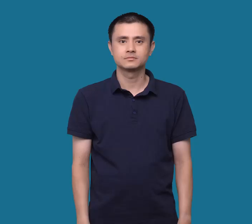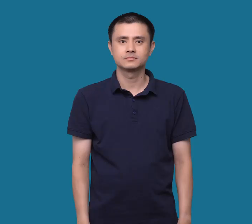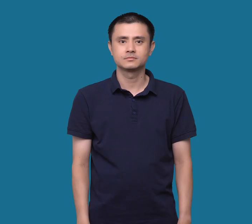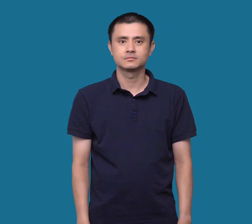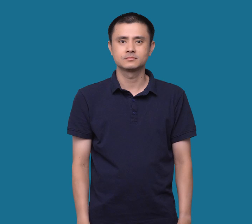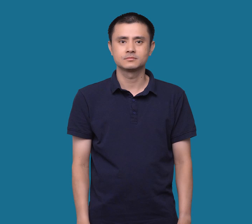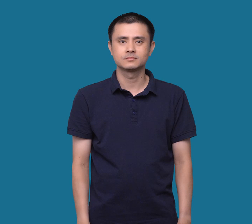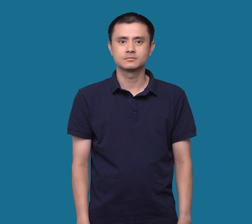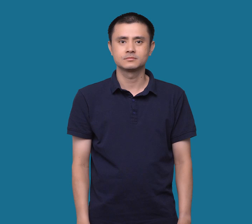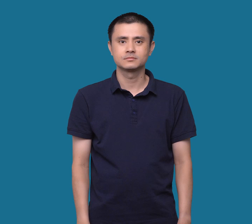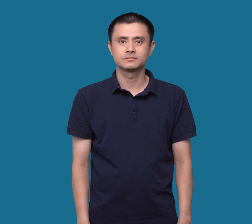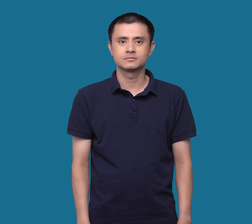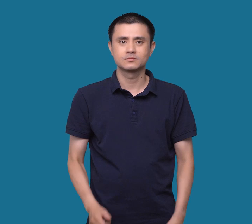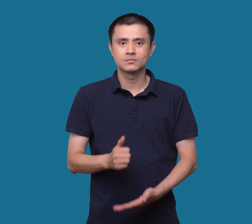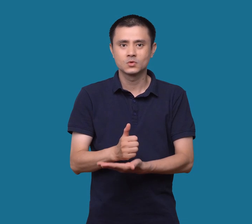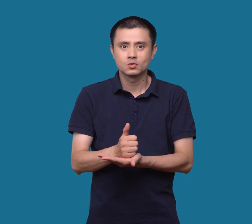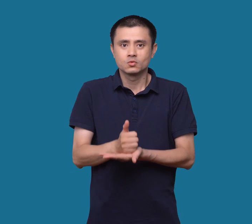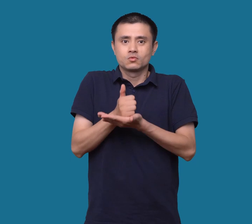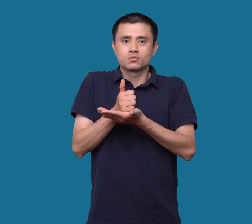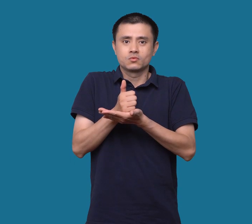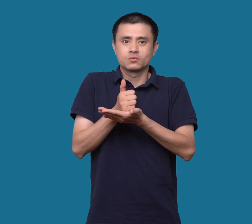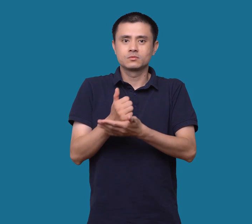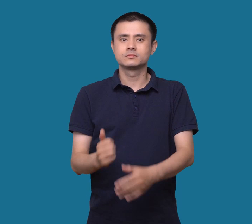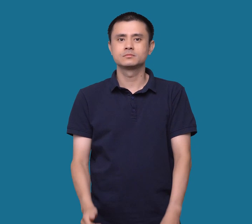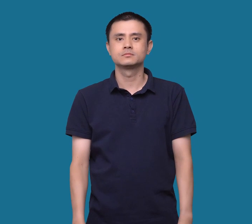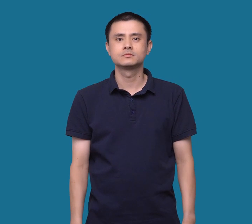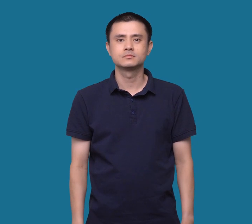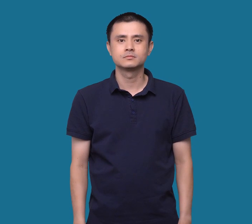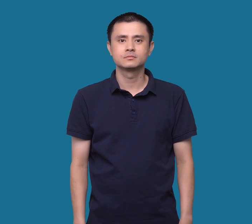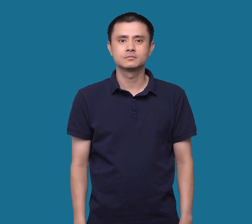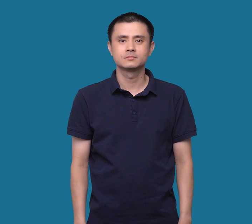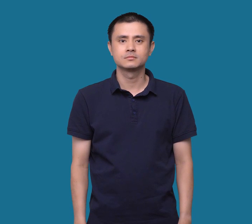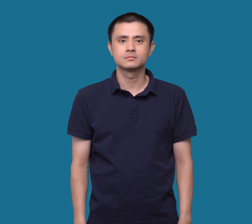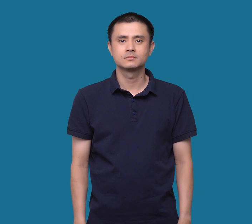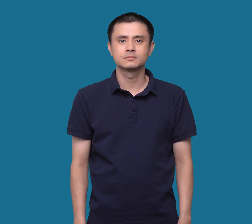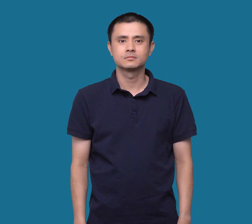trúng tuyển